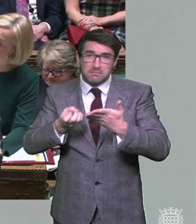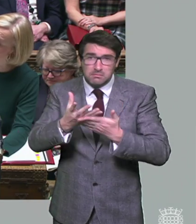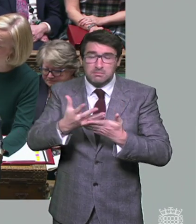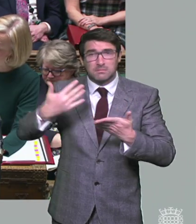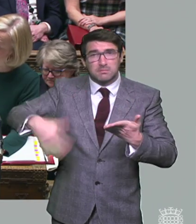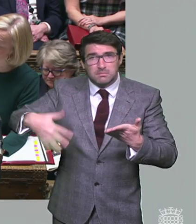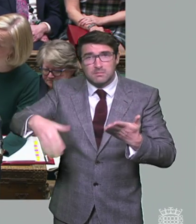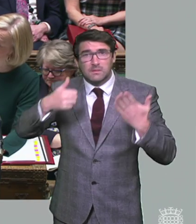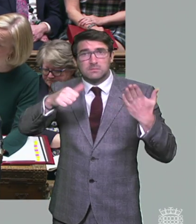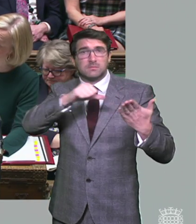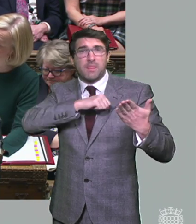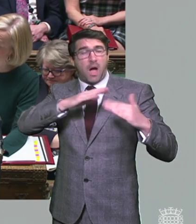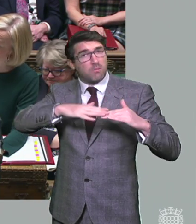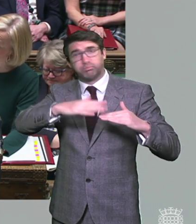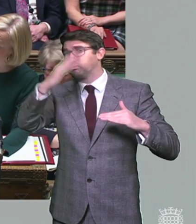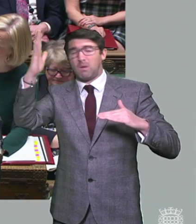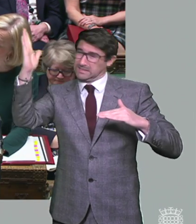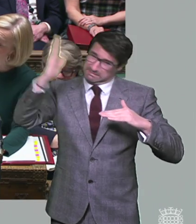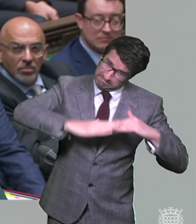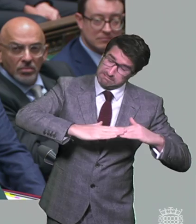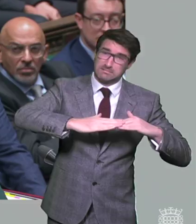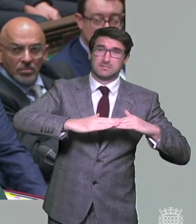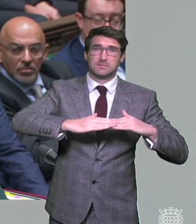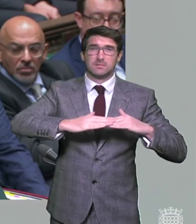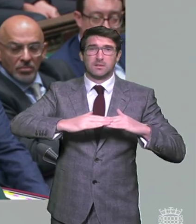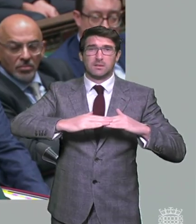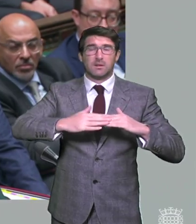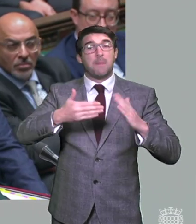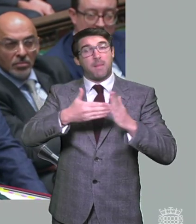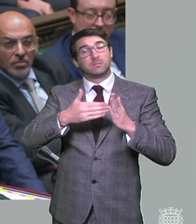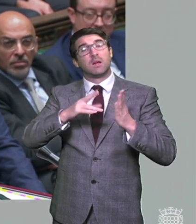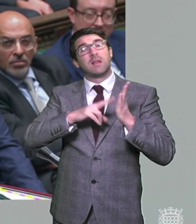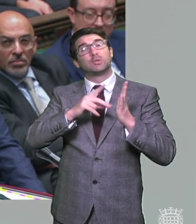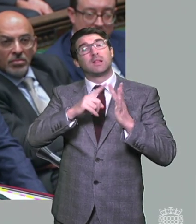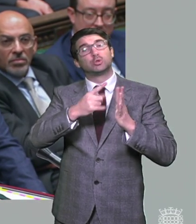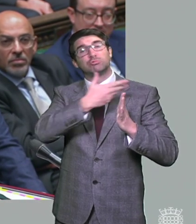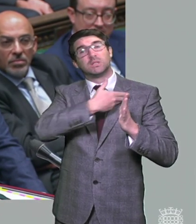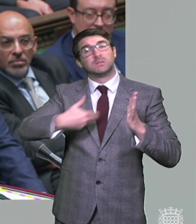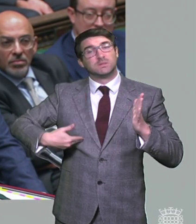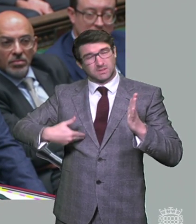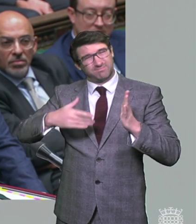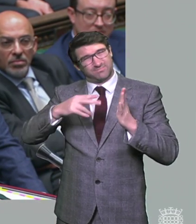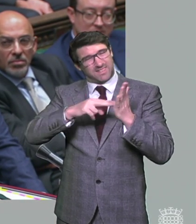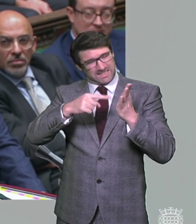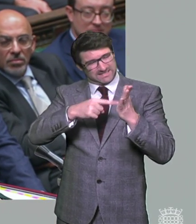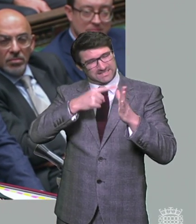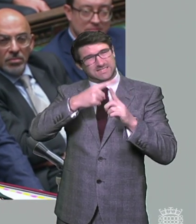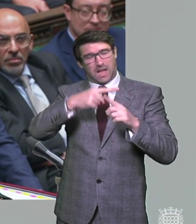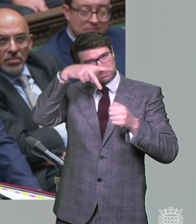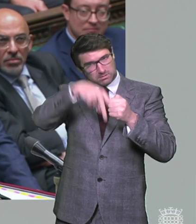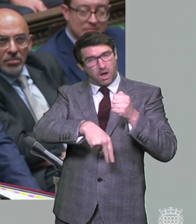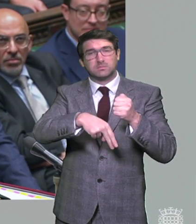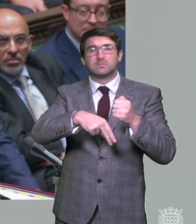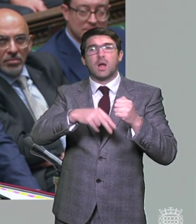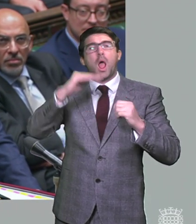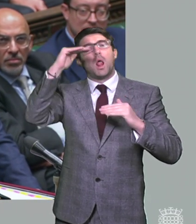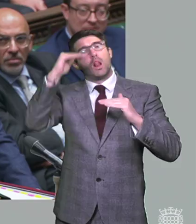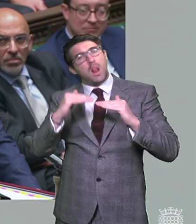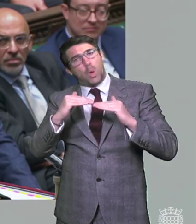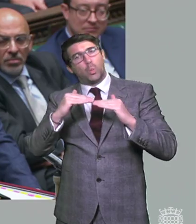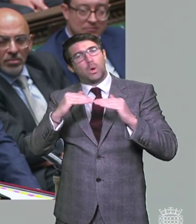That is why we reversed the increase in national insurance and why we are cutting basic rate tax so that families are keeping more of their own money.